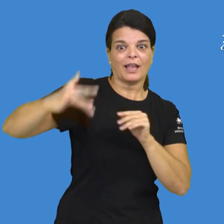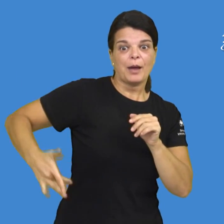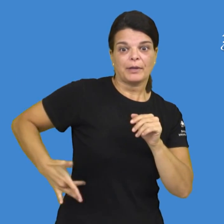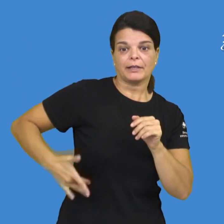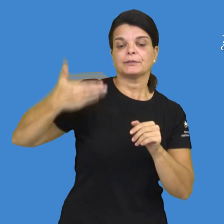hígado